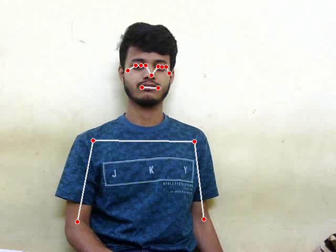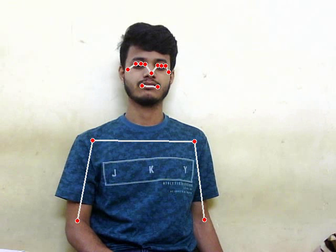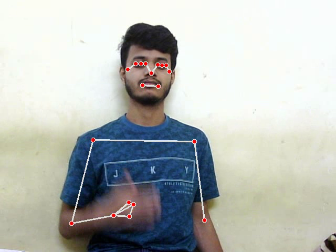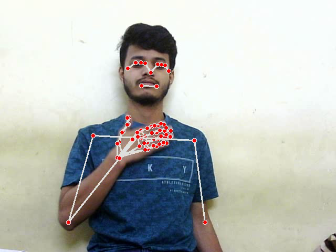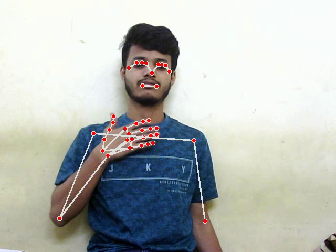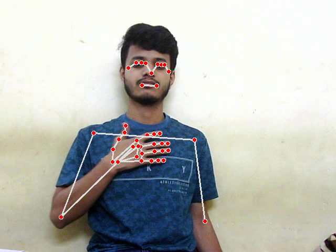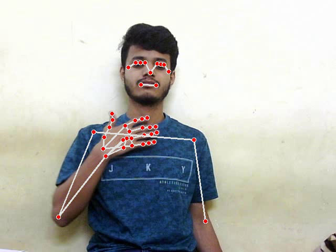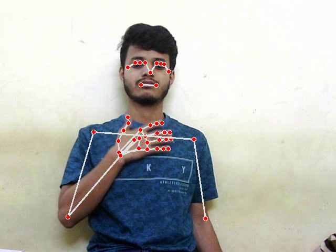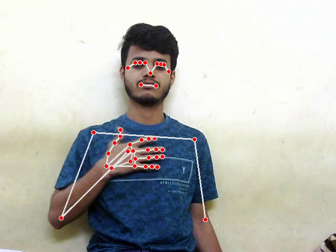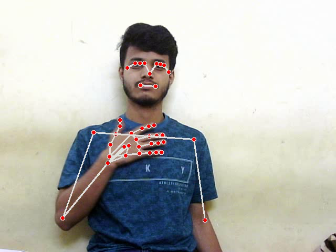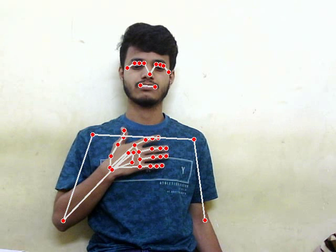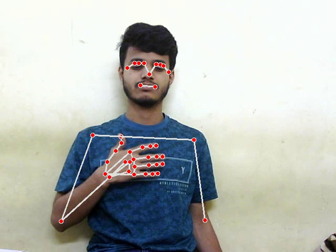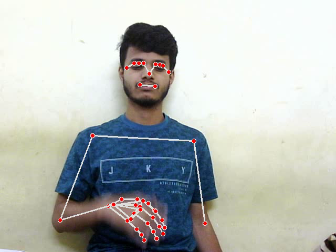please